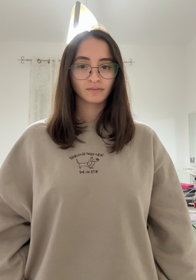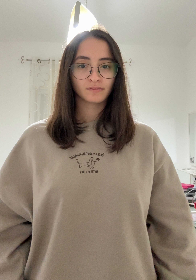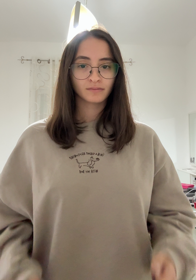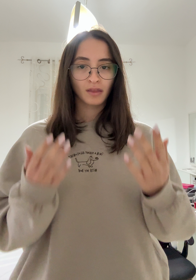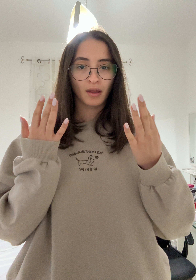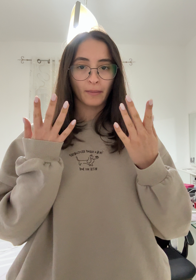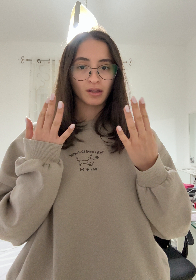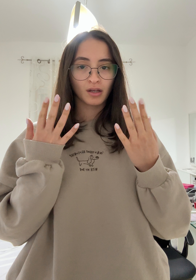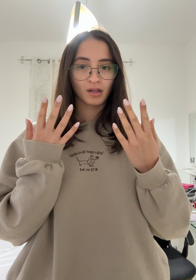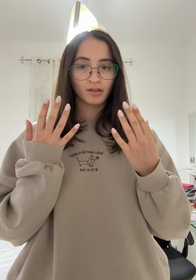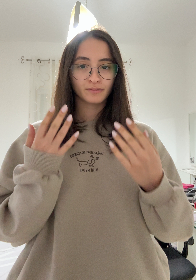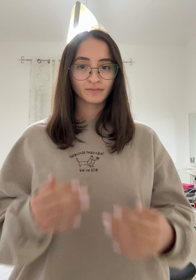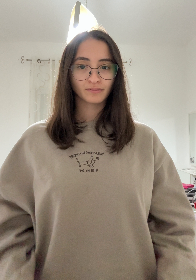מתי